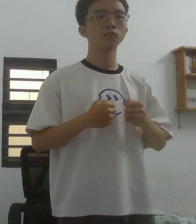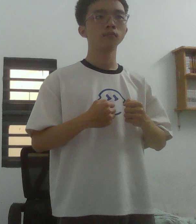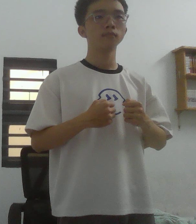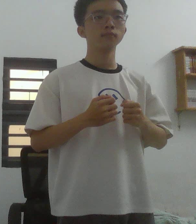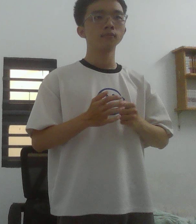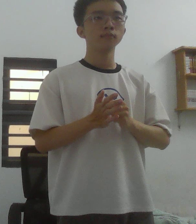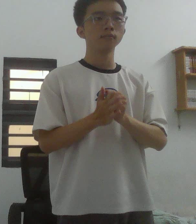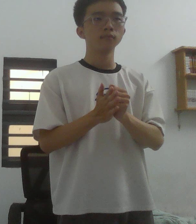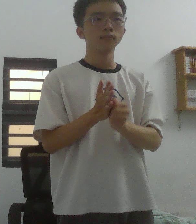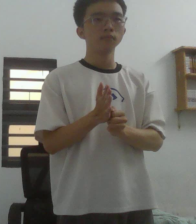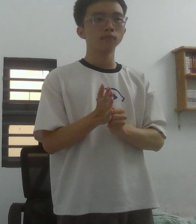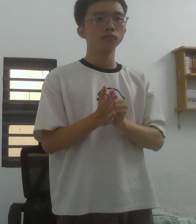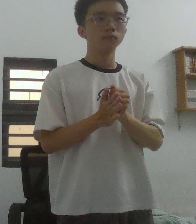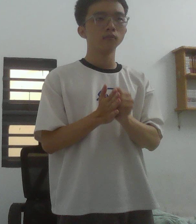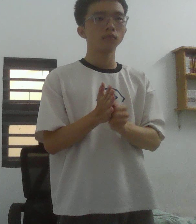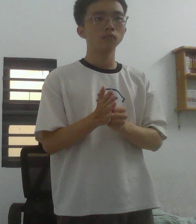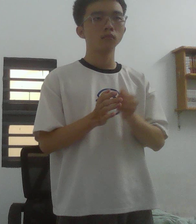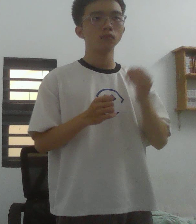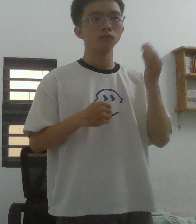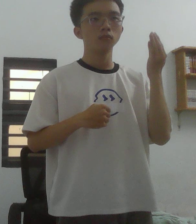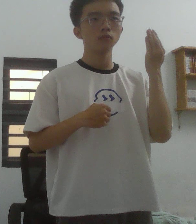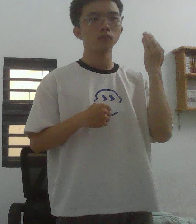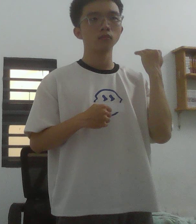thang truoc